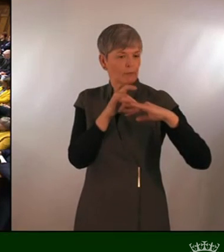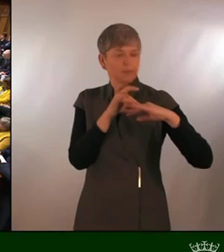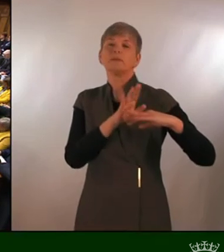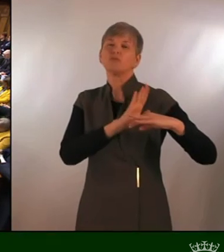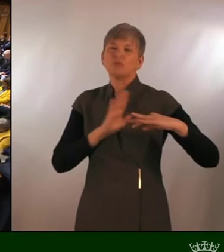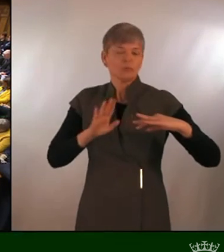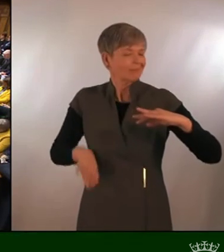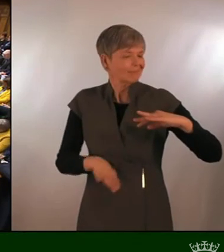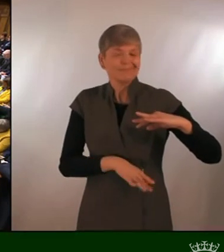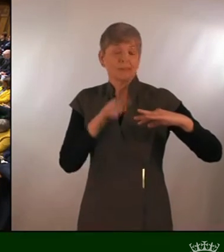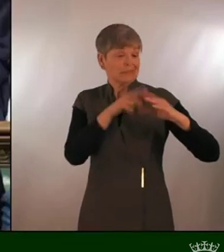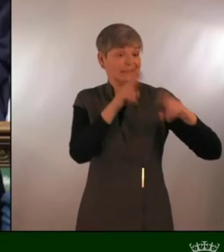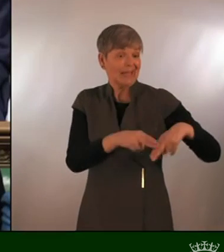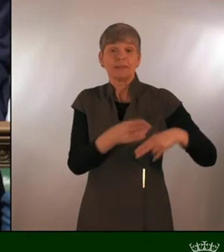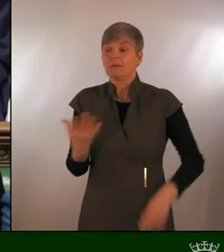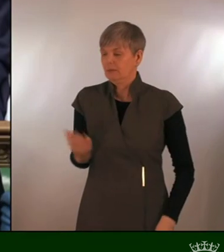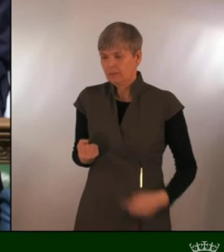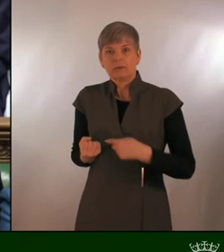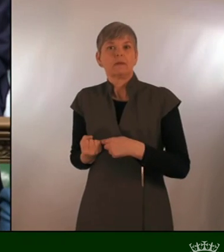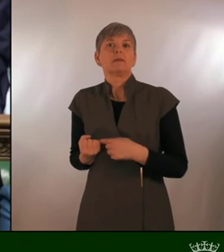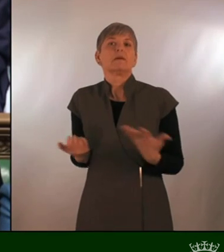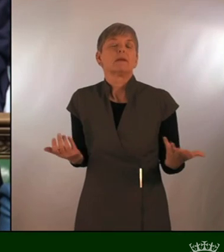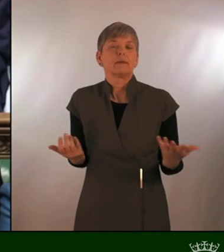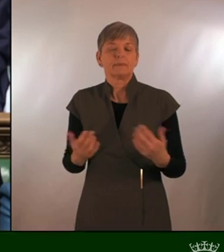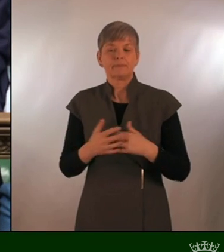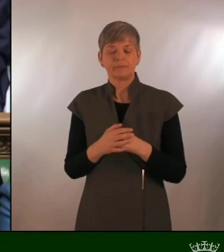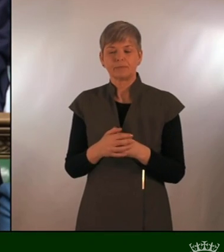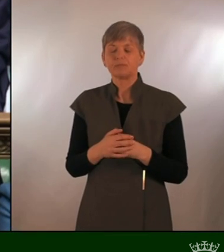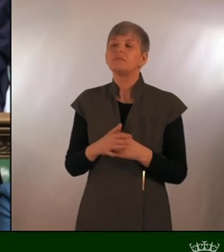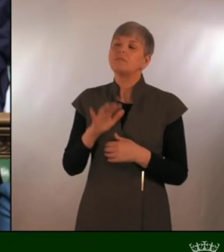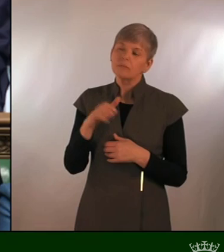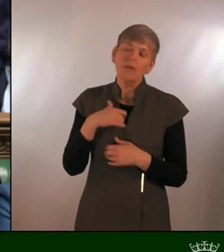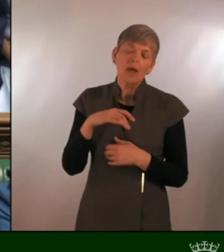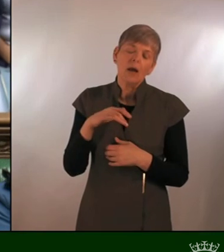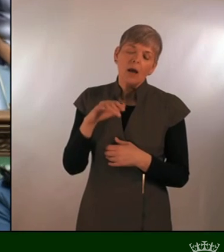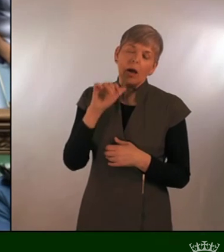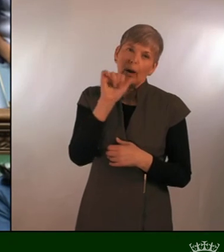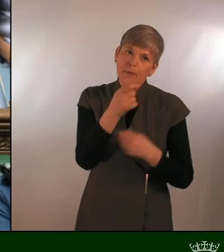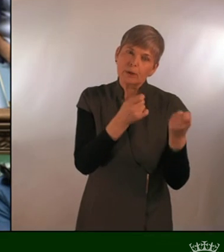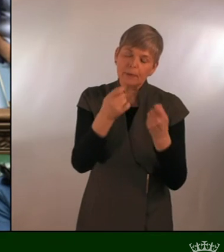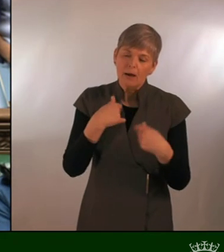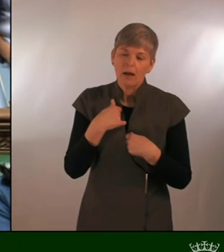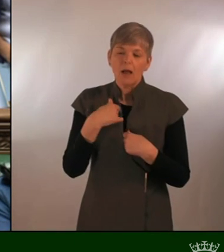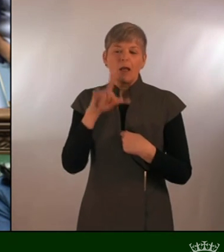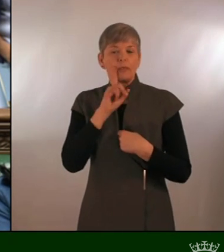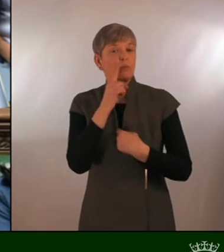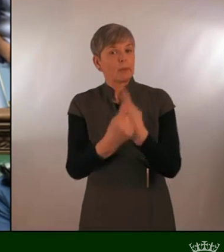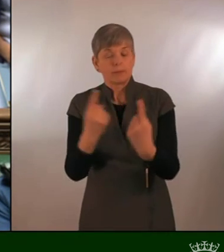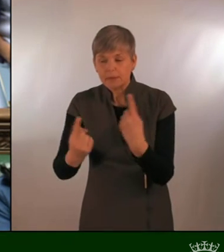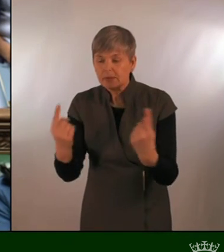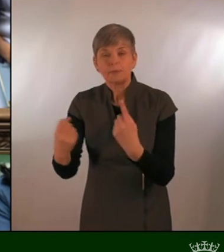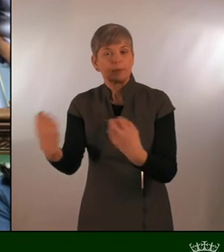My right honourable Friend has made this point to me in person. I have heard from the war widows themselves about their own concerns.